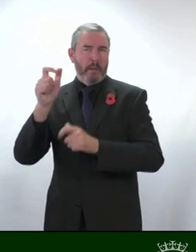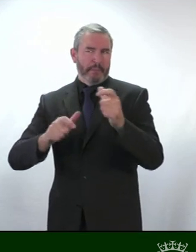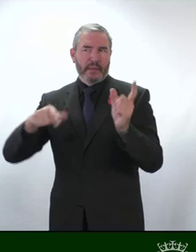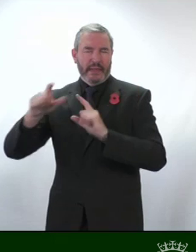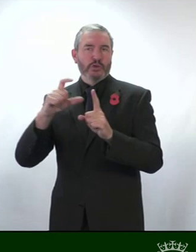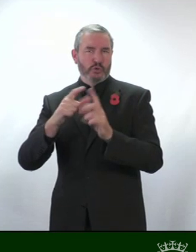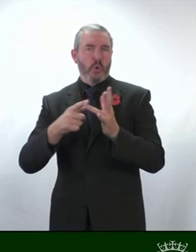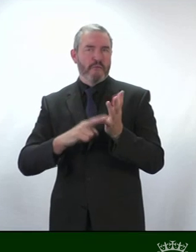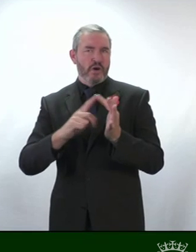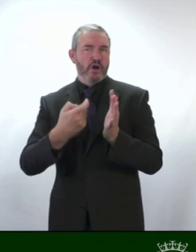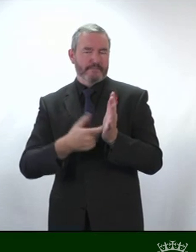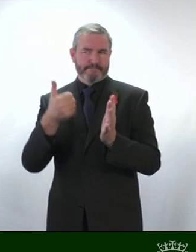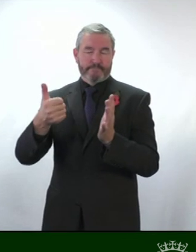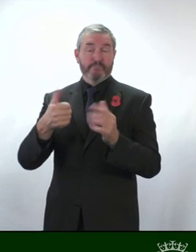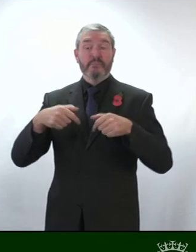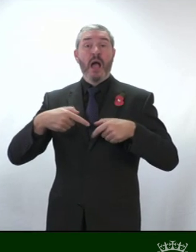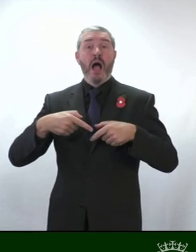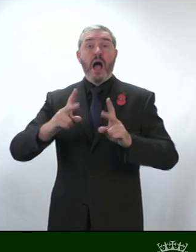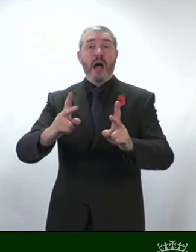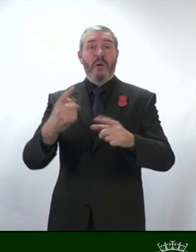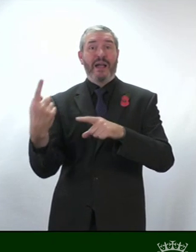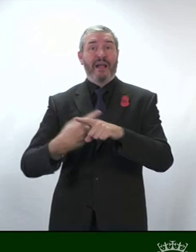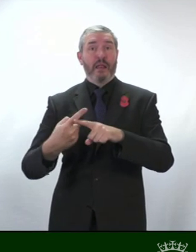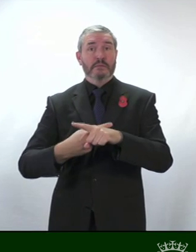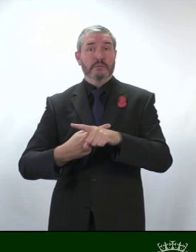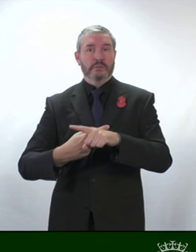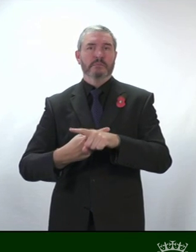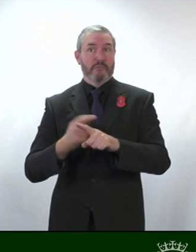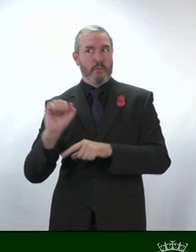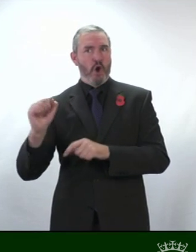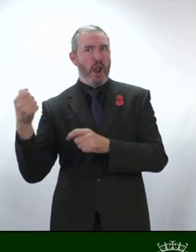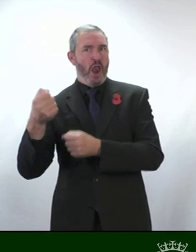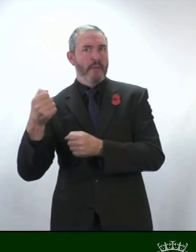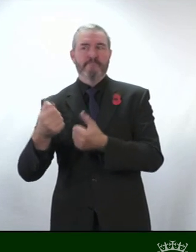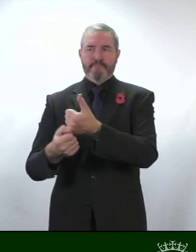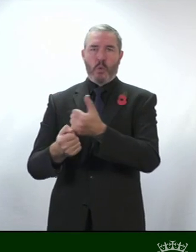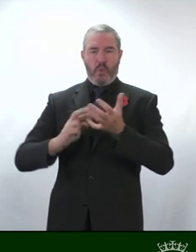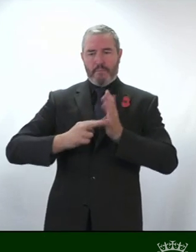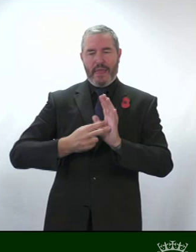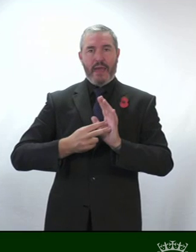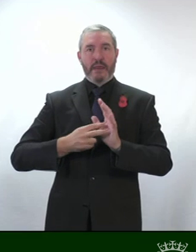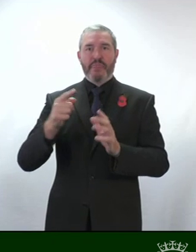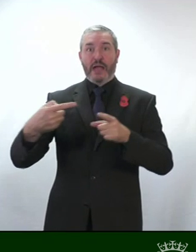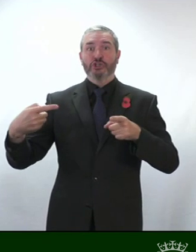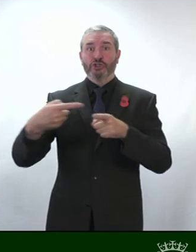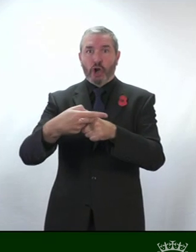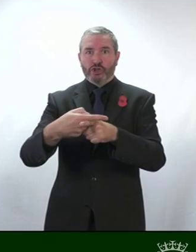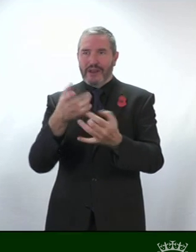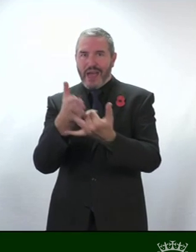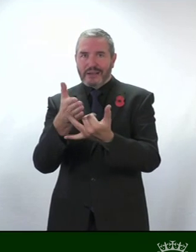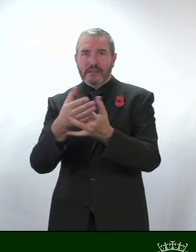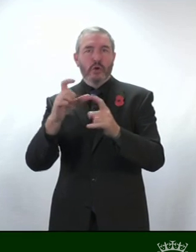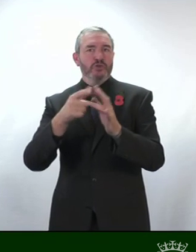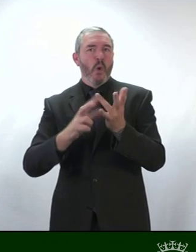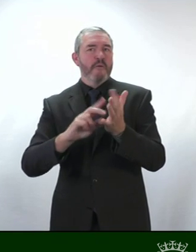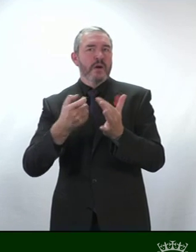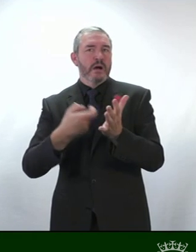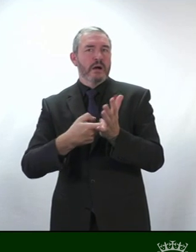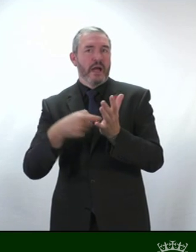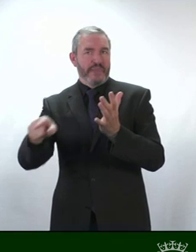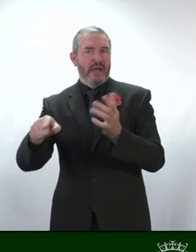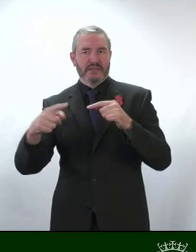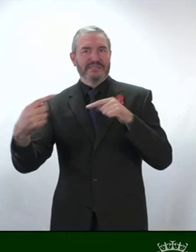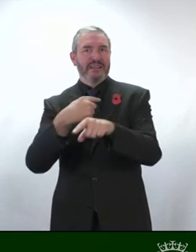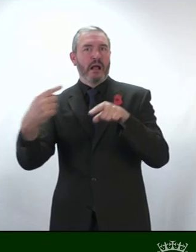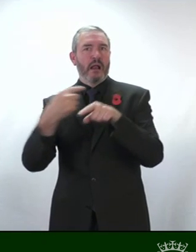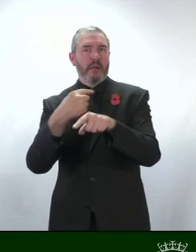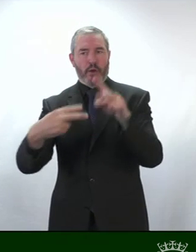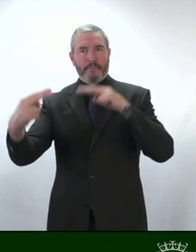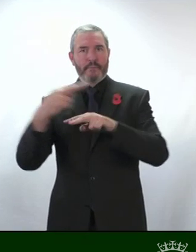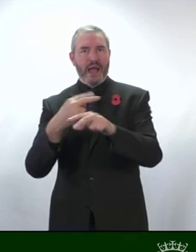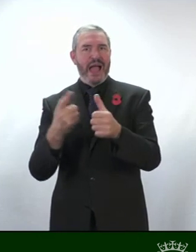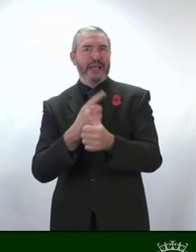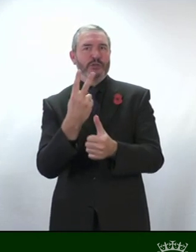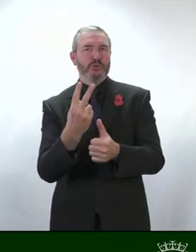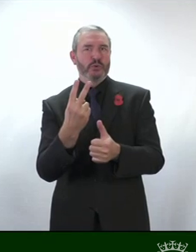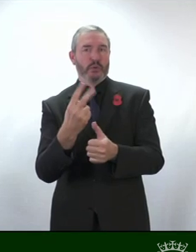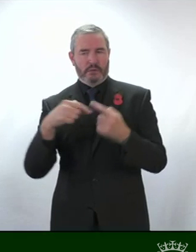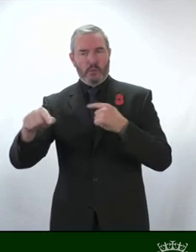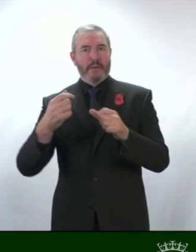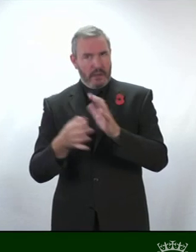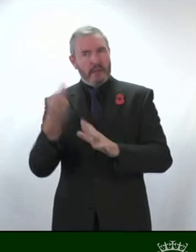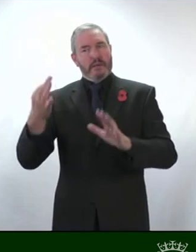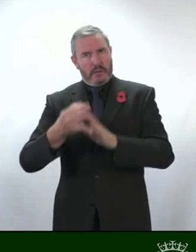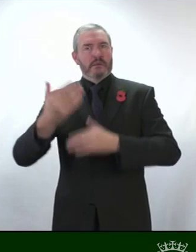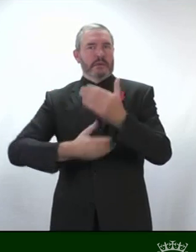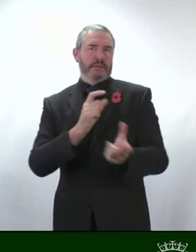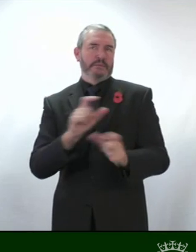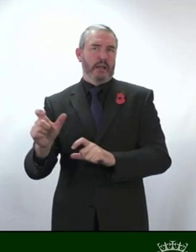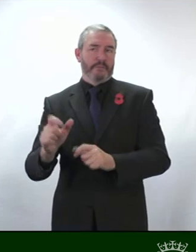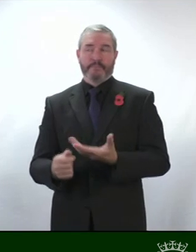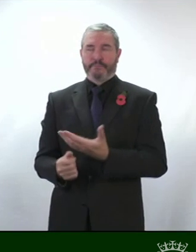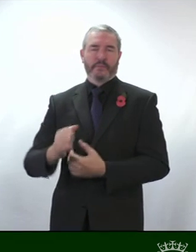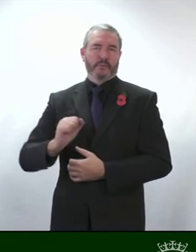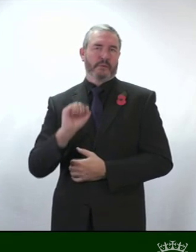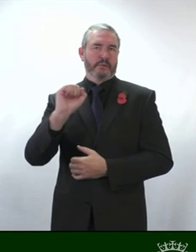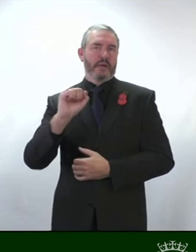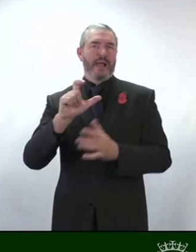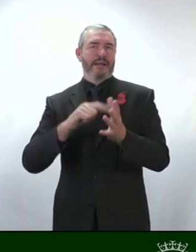I can tell her that, thanks to her lobbying, Highways England is now developing plans to improve Brenley Corner junction and access into Dover along the remaining single-carriageway sections of the A2 from Lydden.